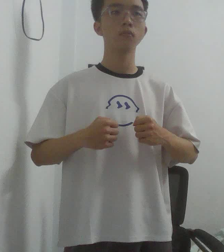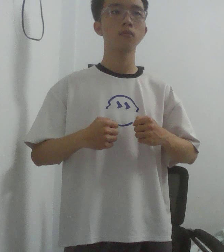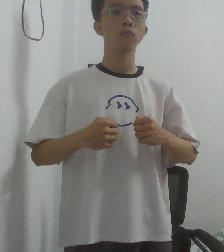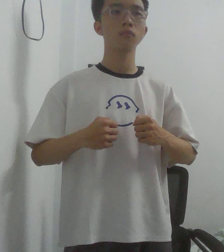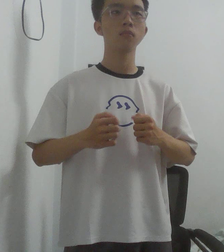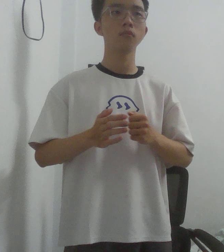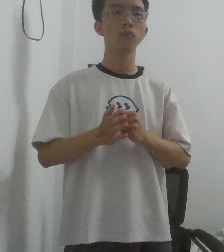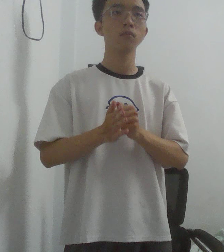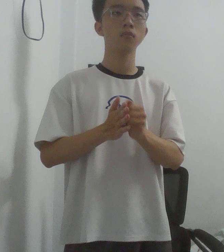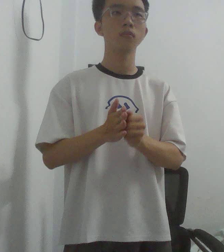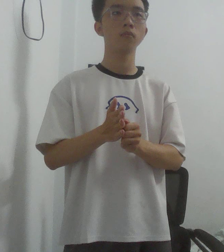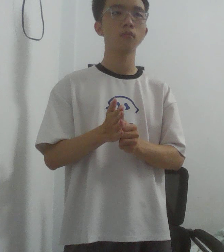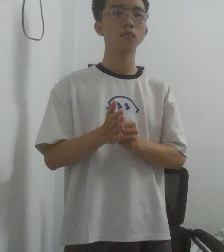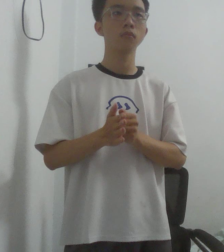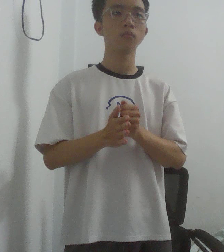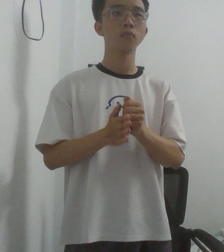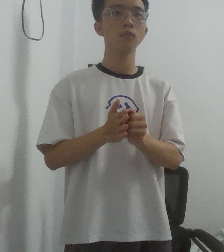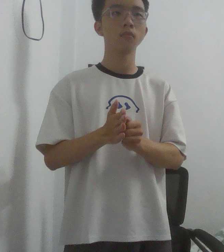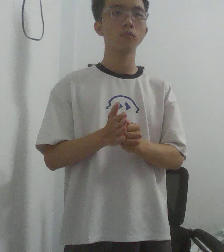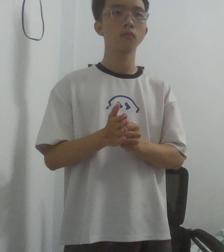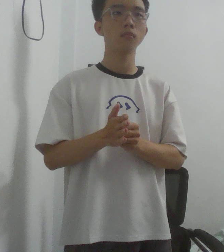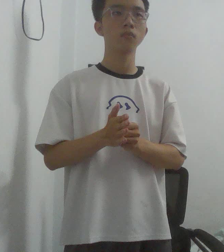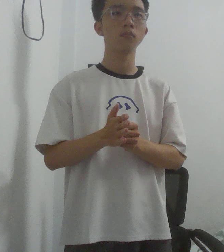thang